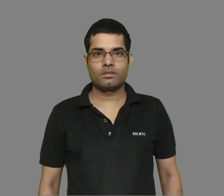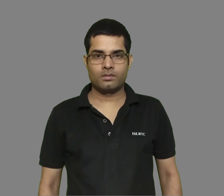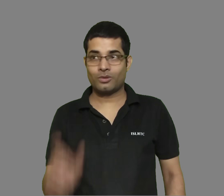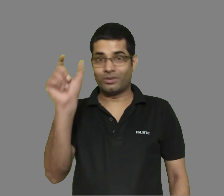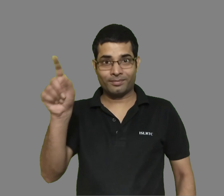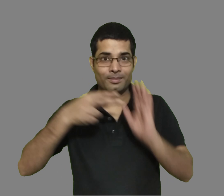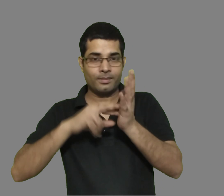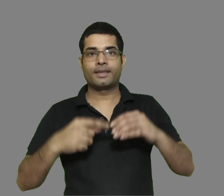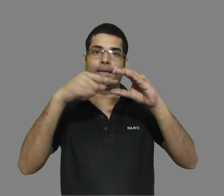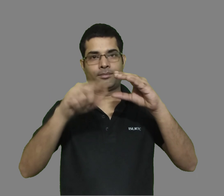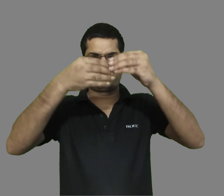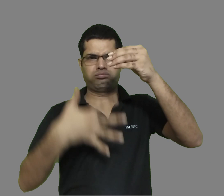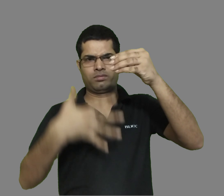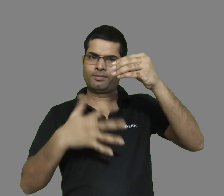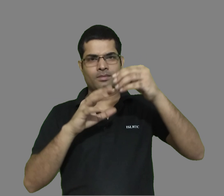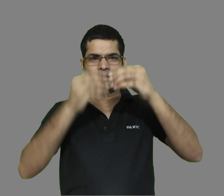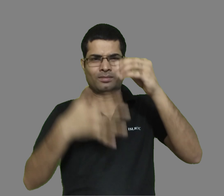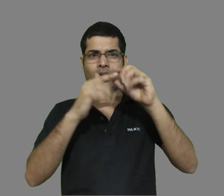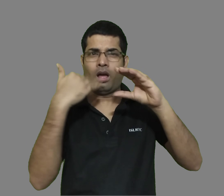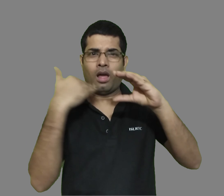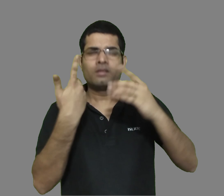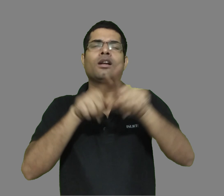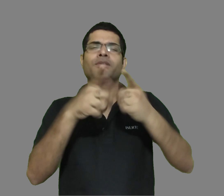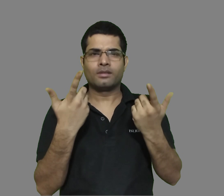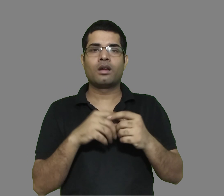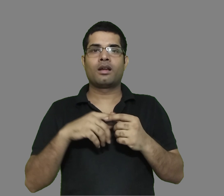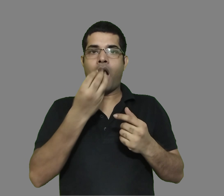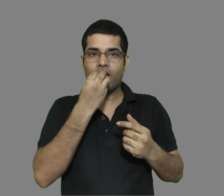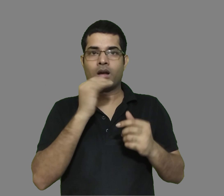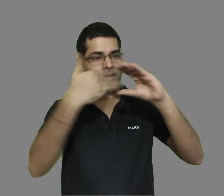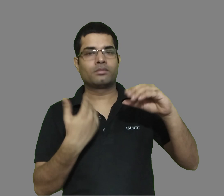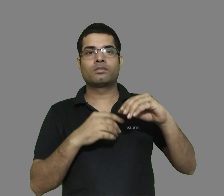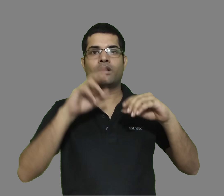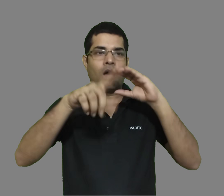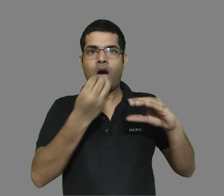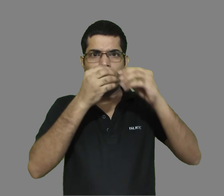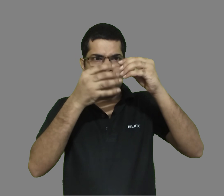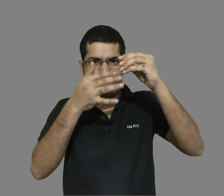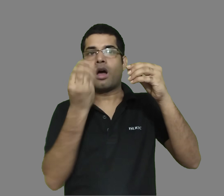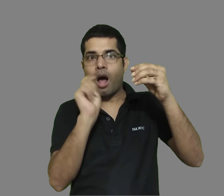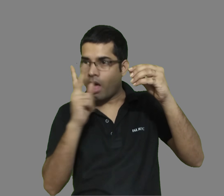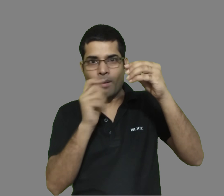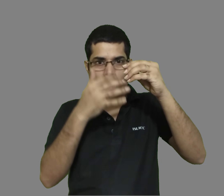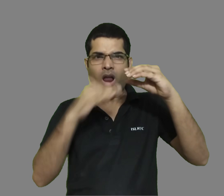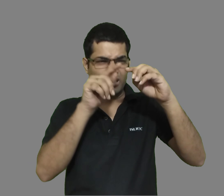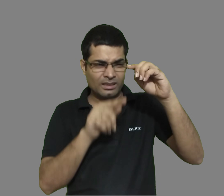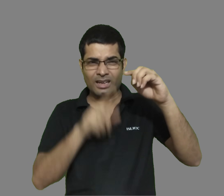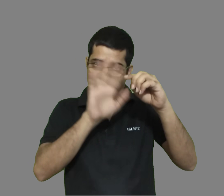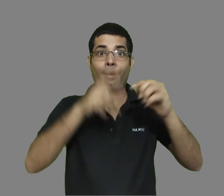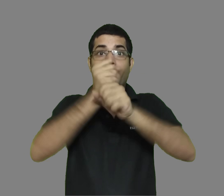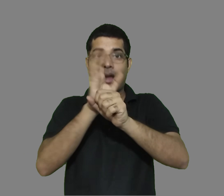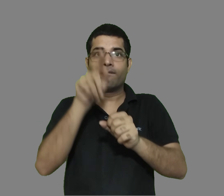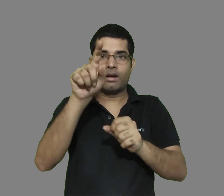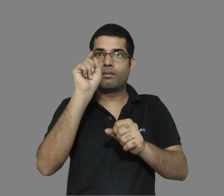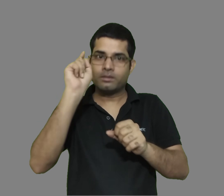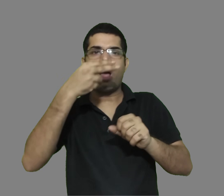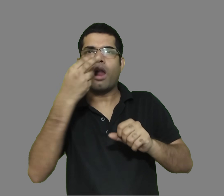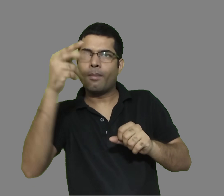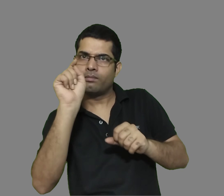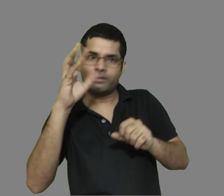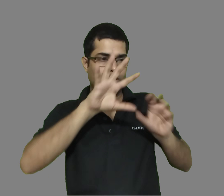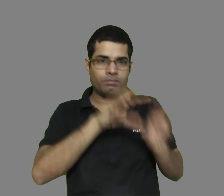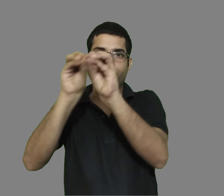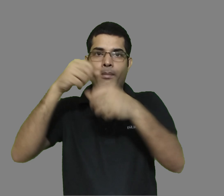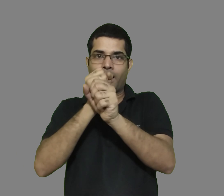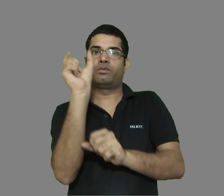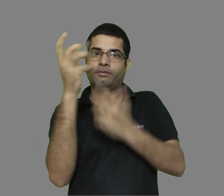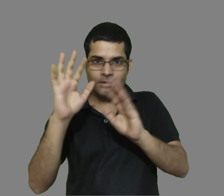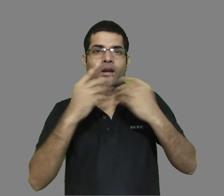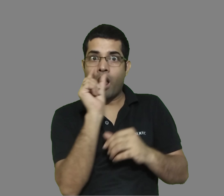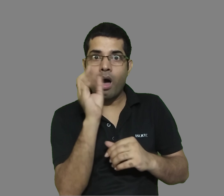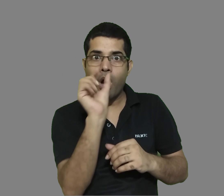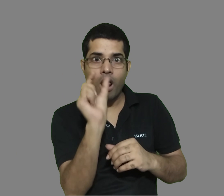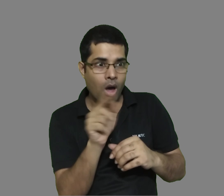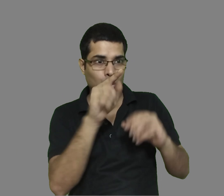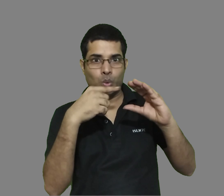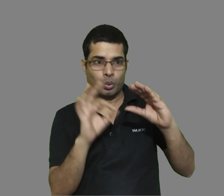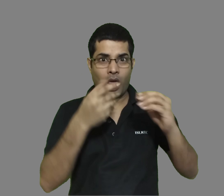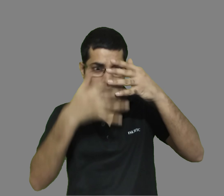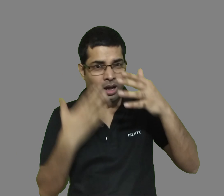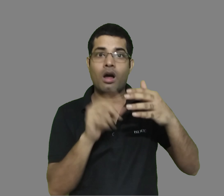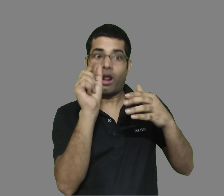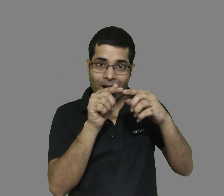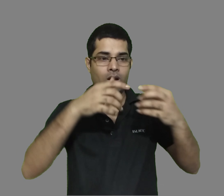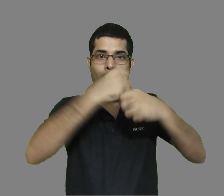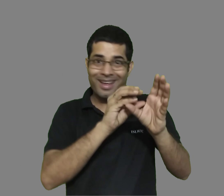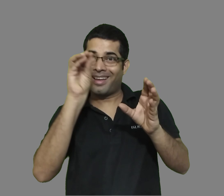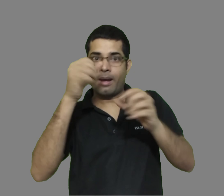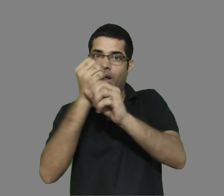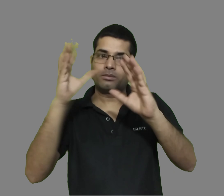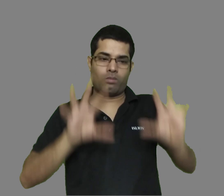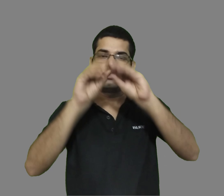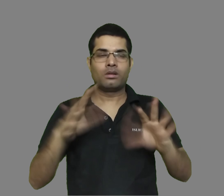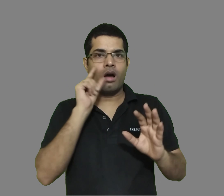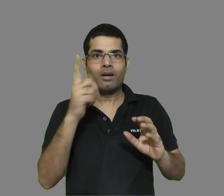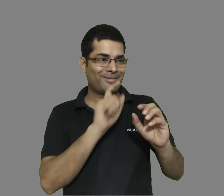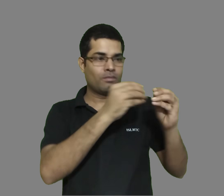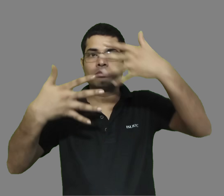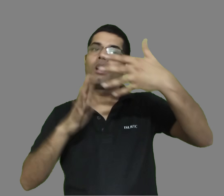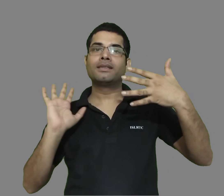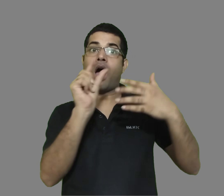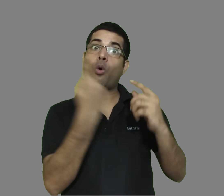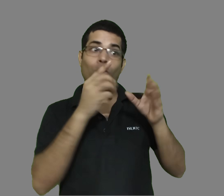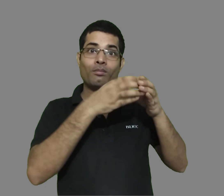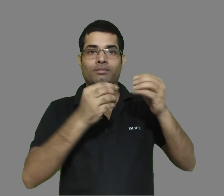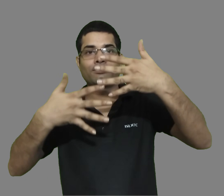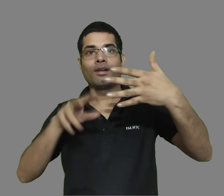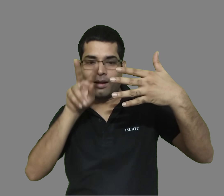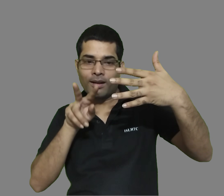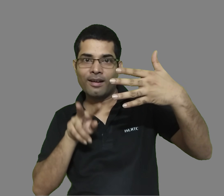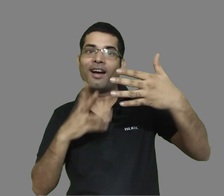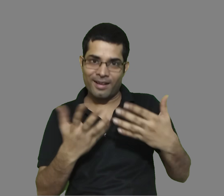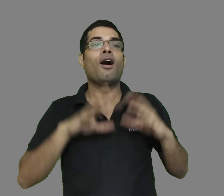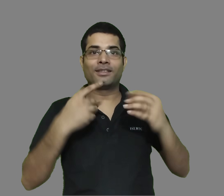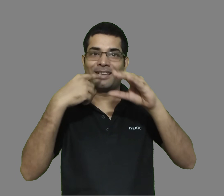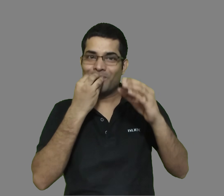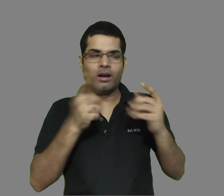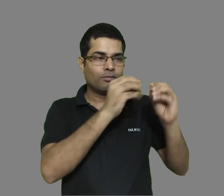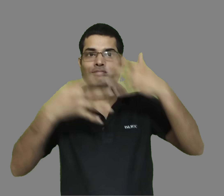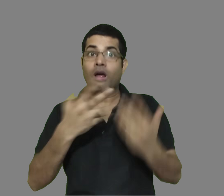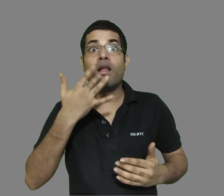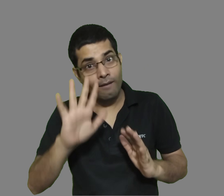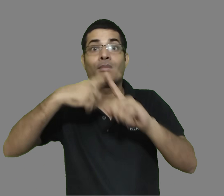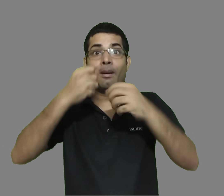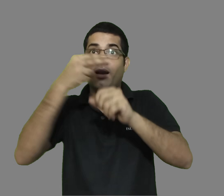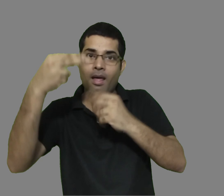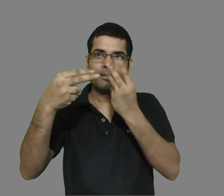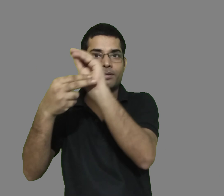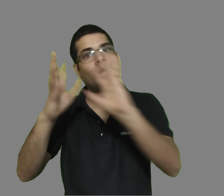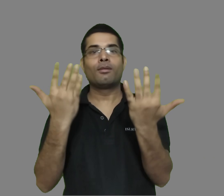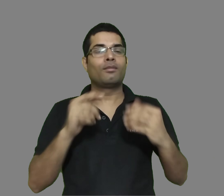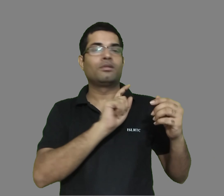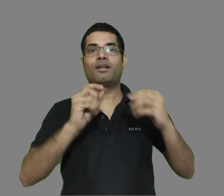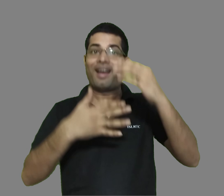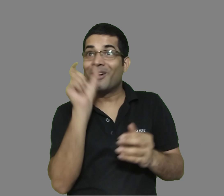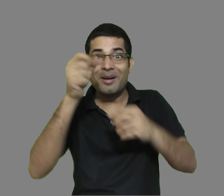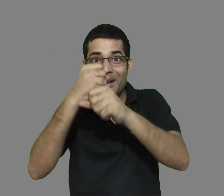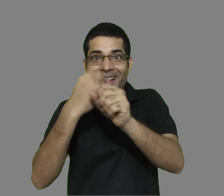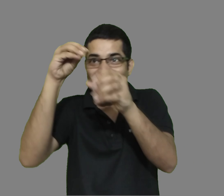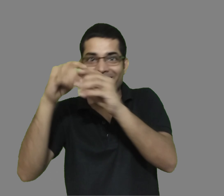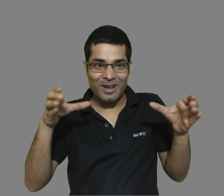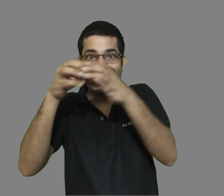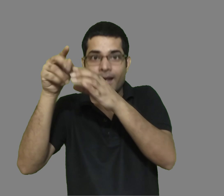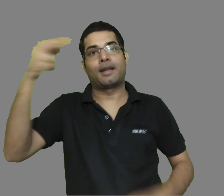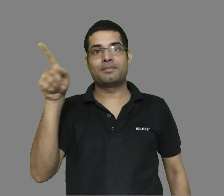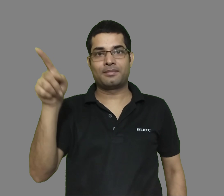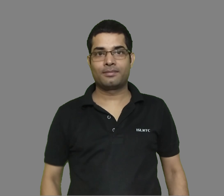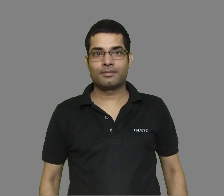Label Tag